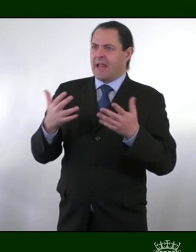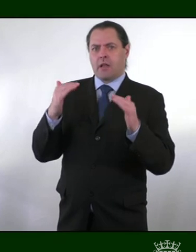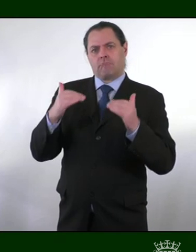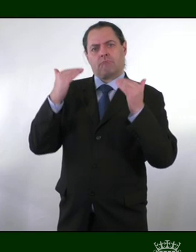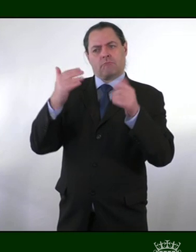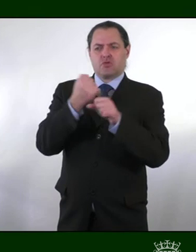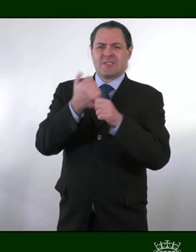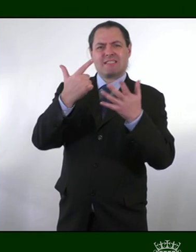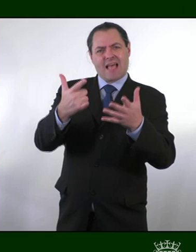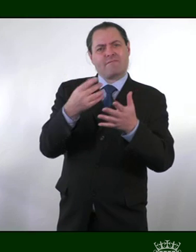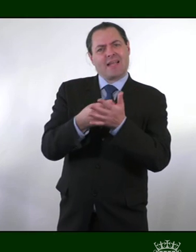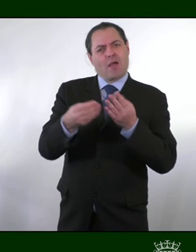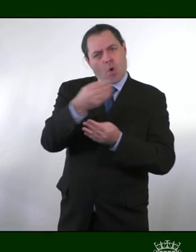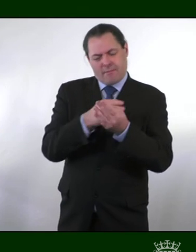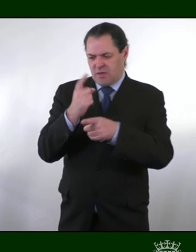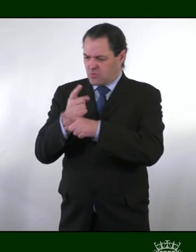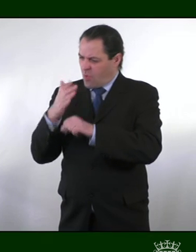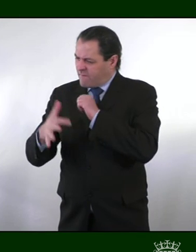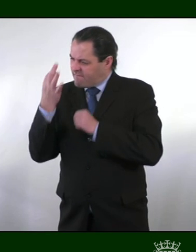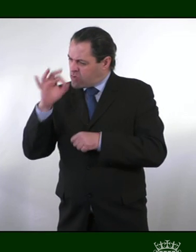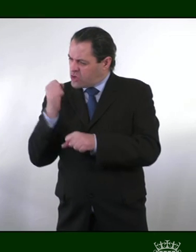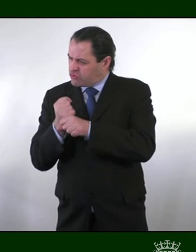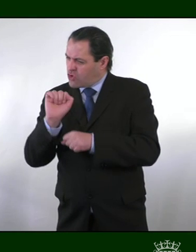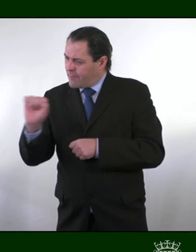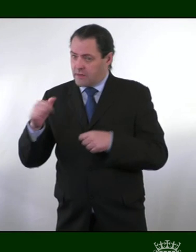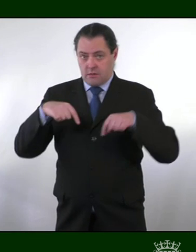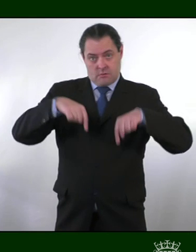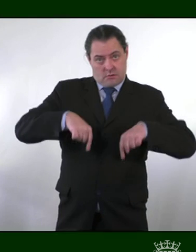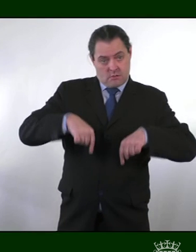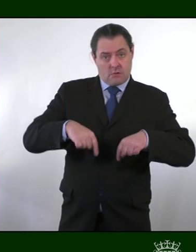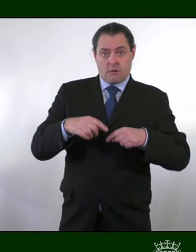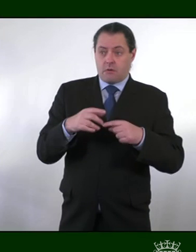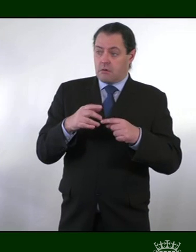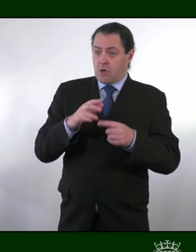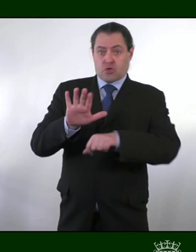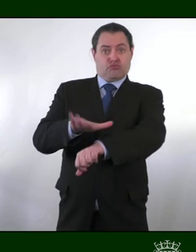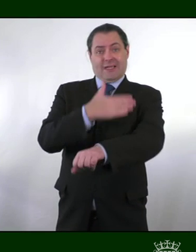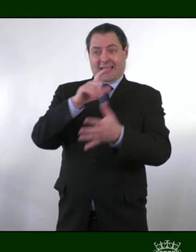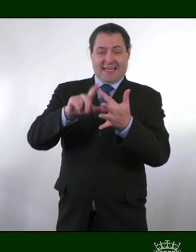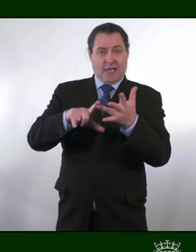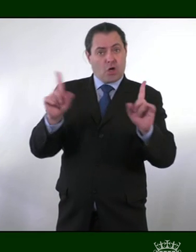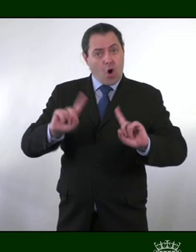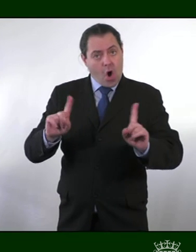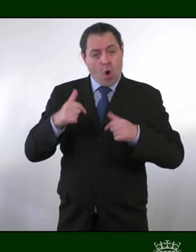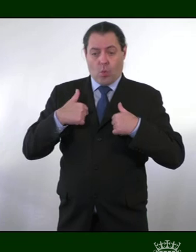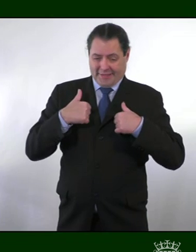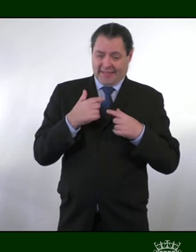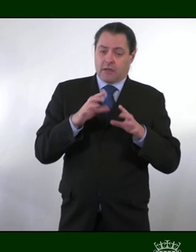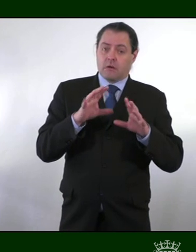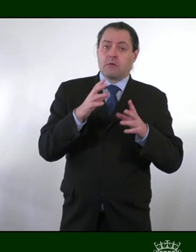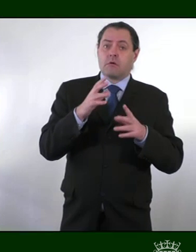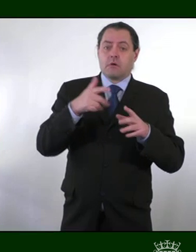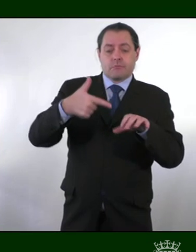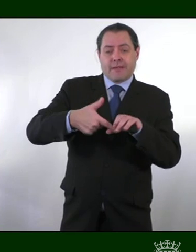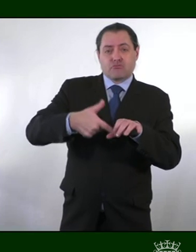She talked about France and Germany, but in this country we are phasing out certain vehicles in 2030; in France, it is 2040.